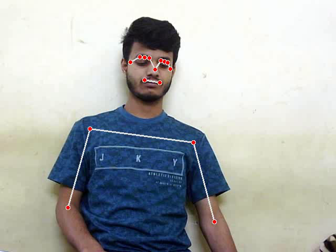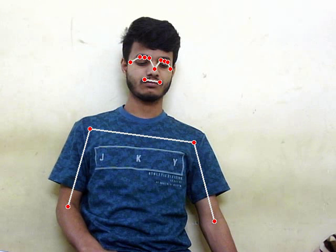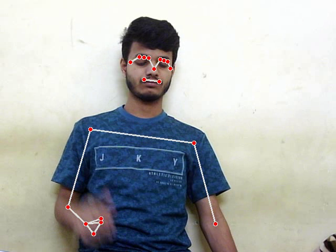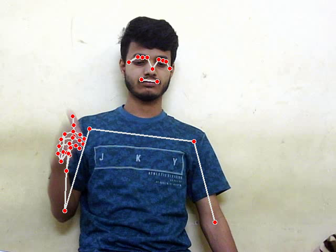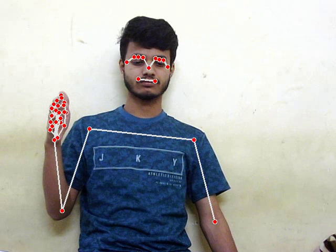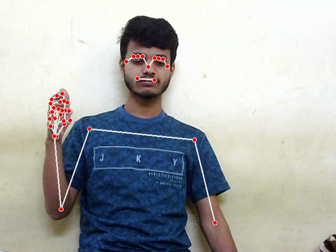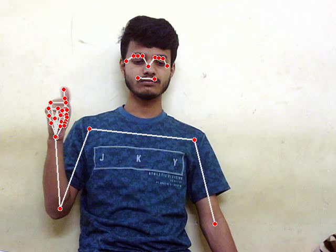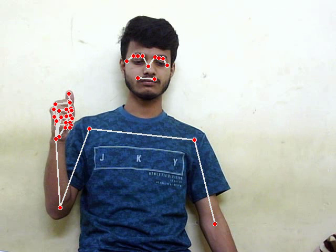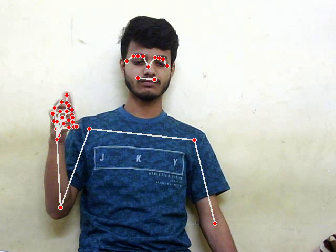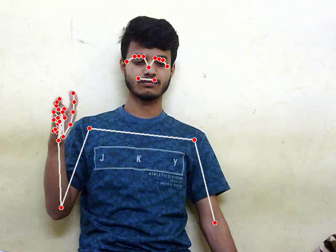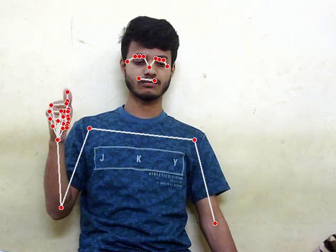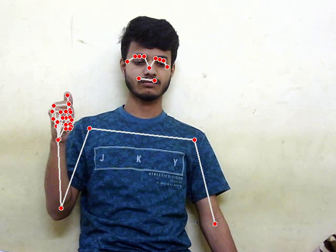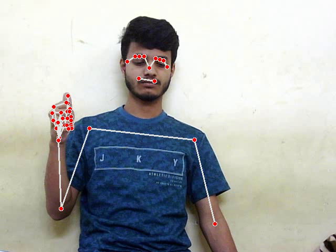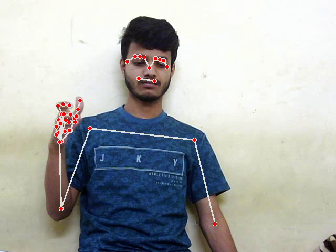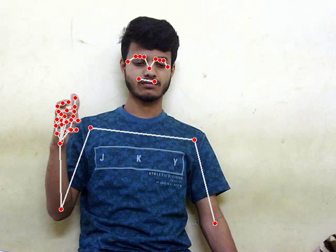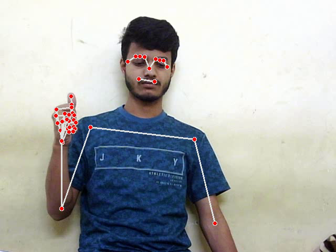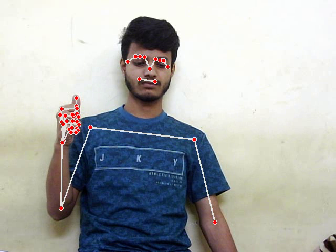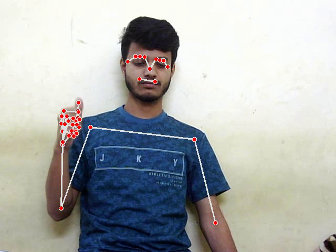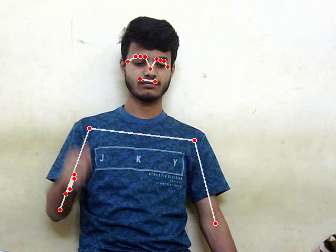milk